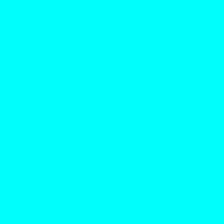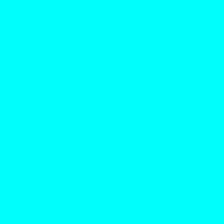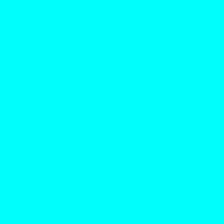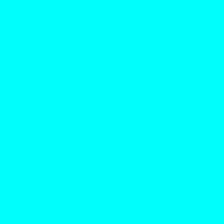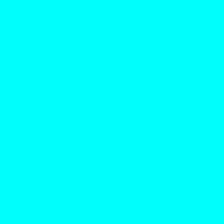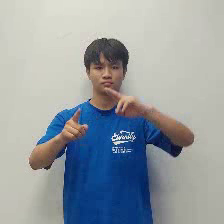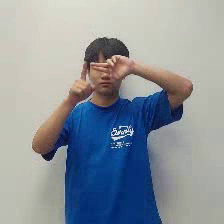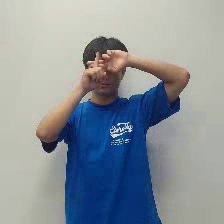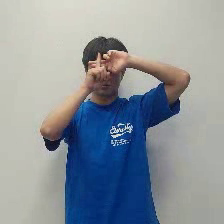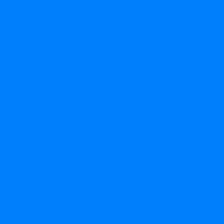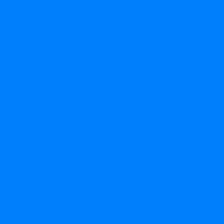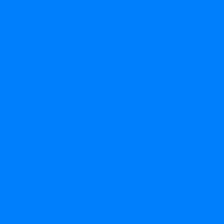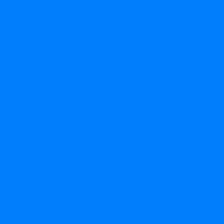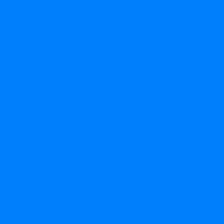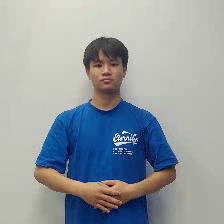Bệnh viện